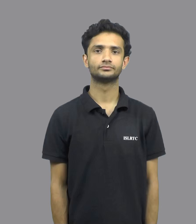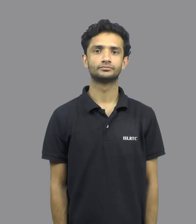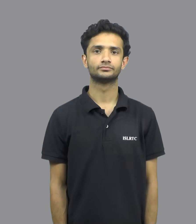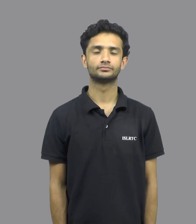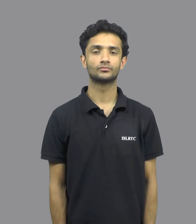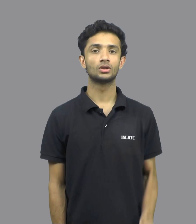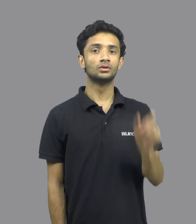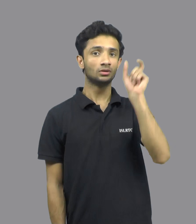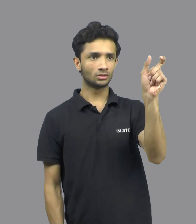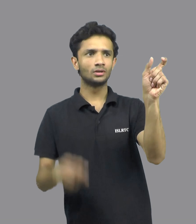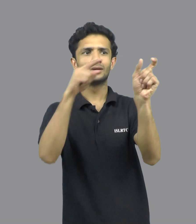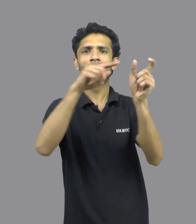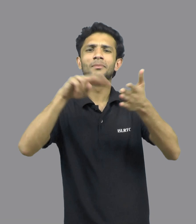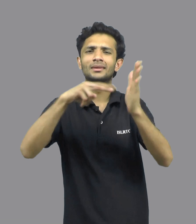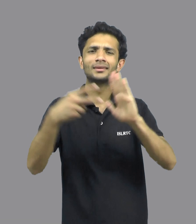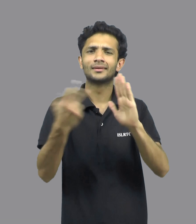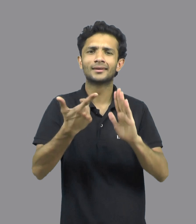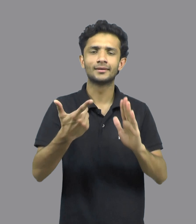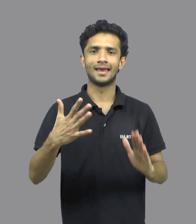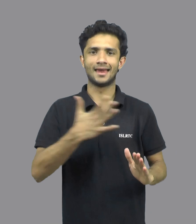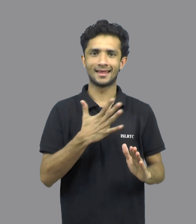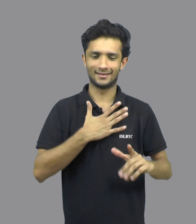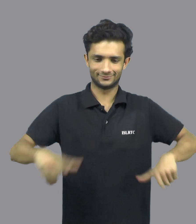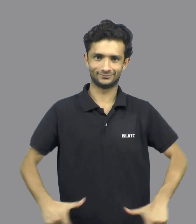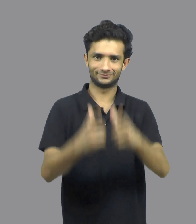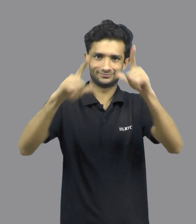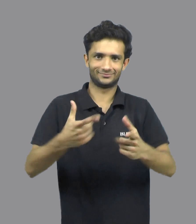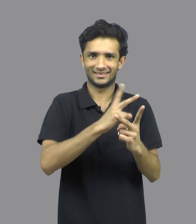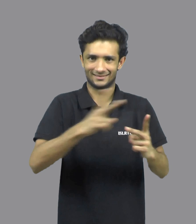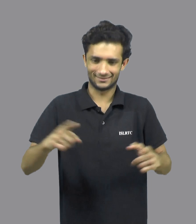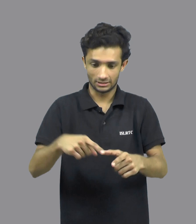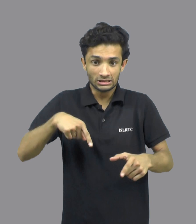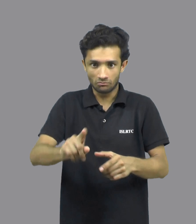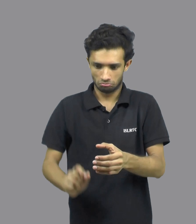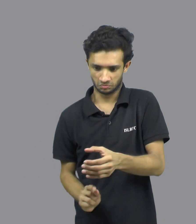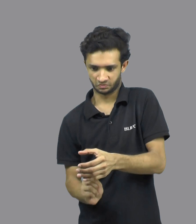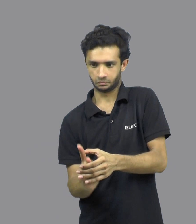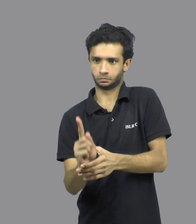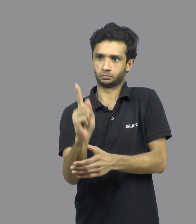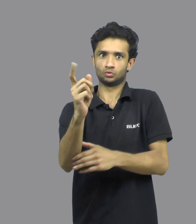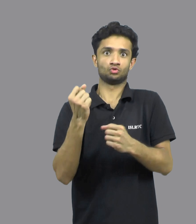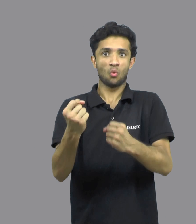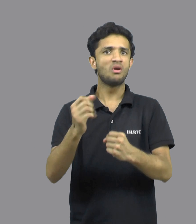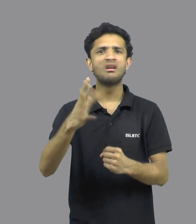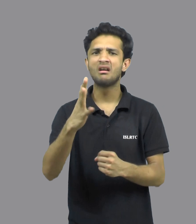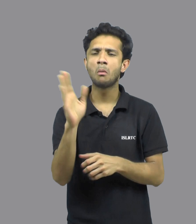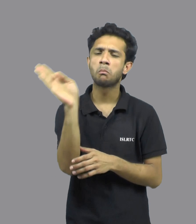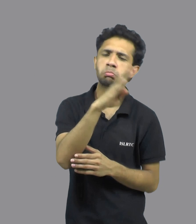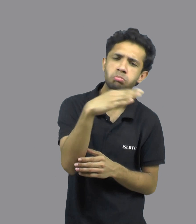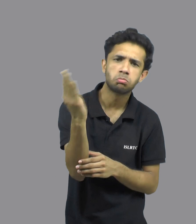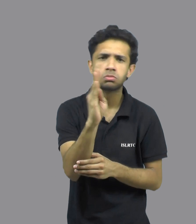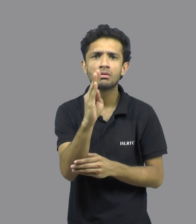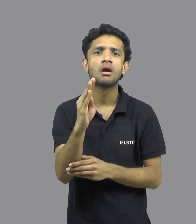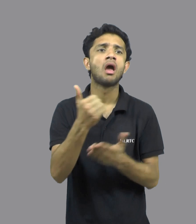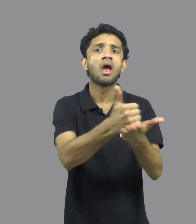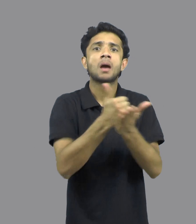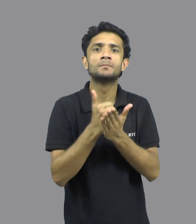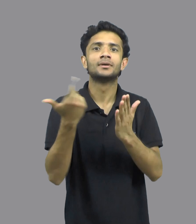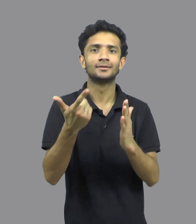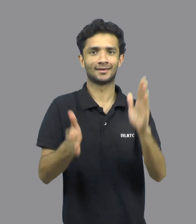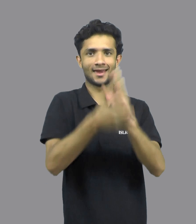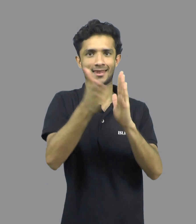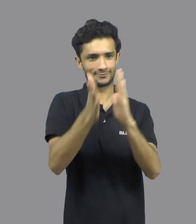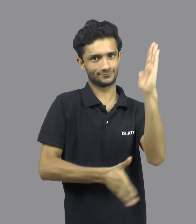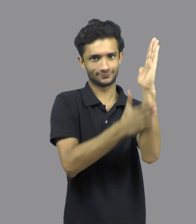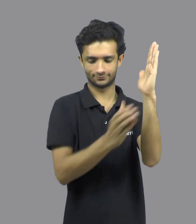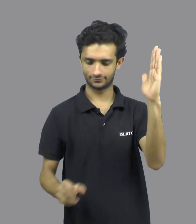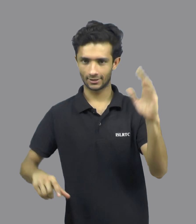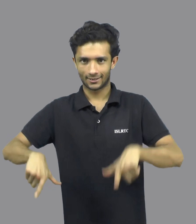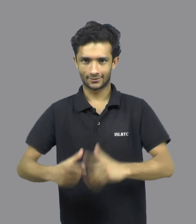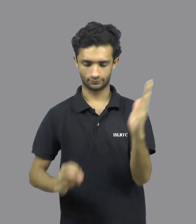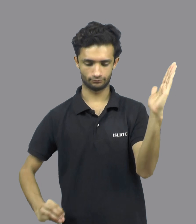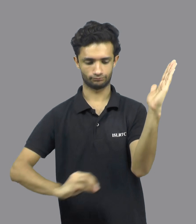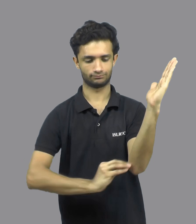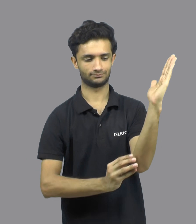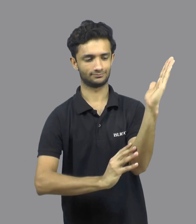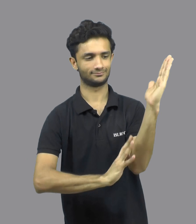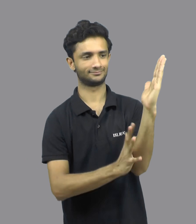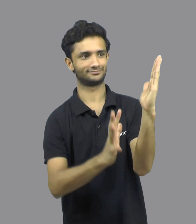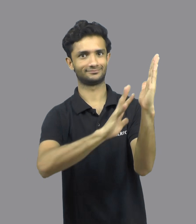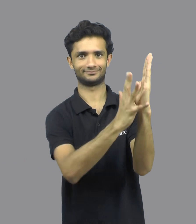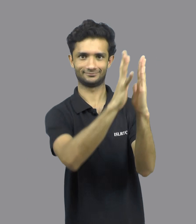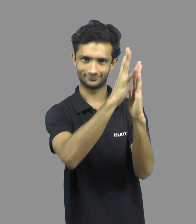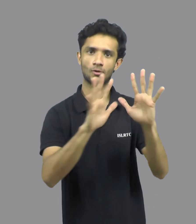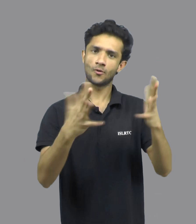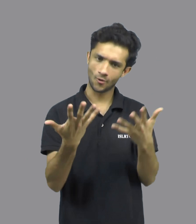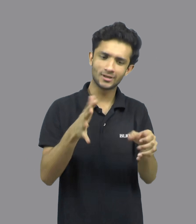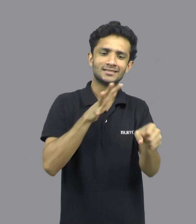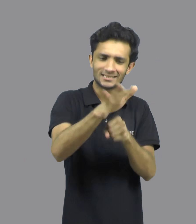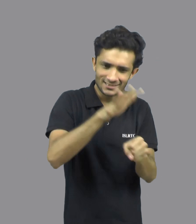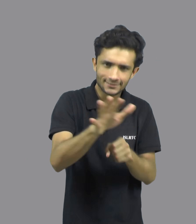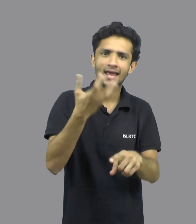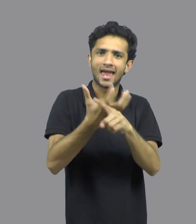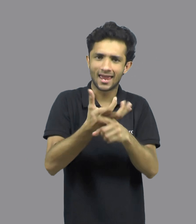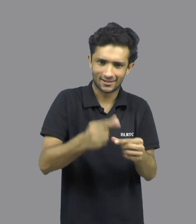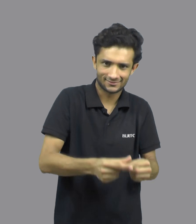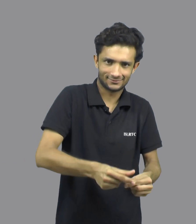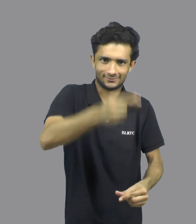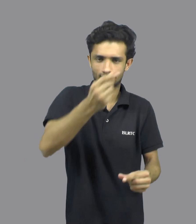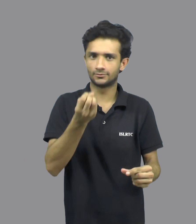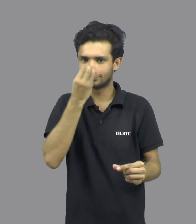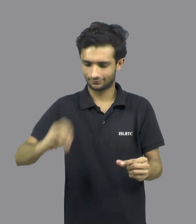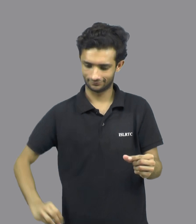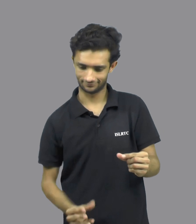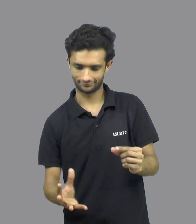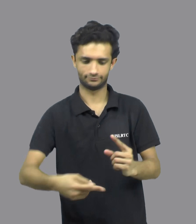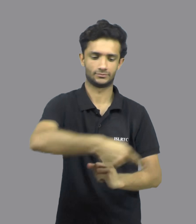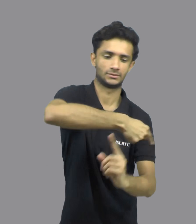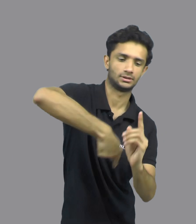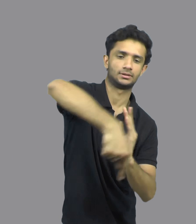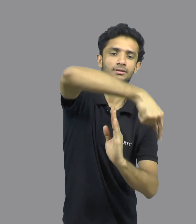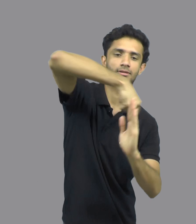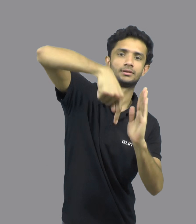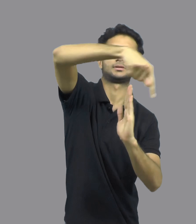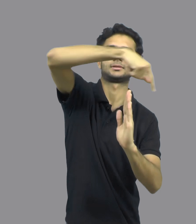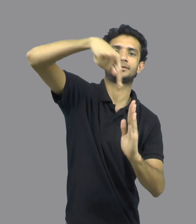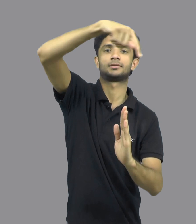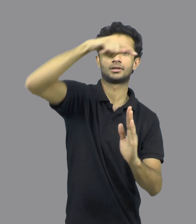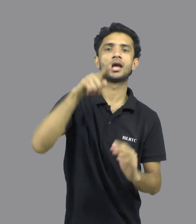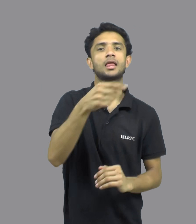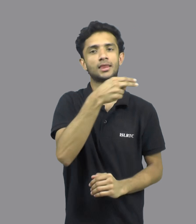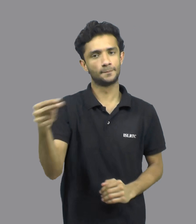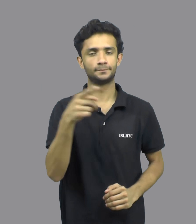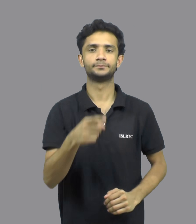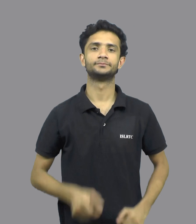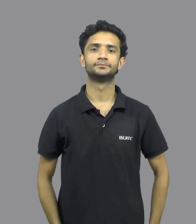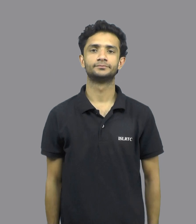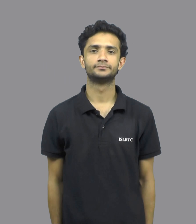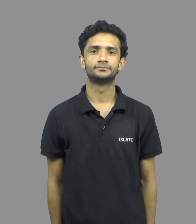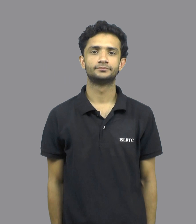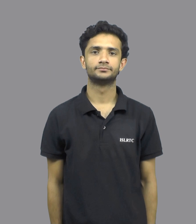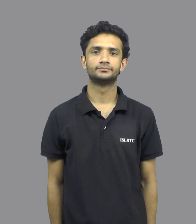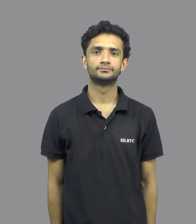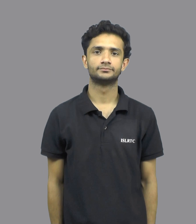Climbers (Plants)